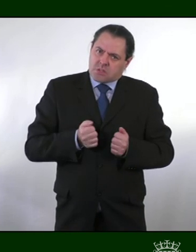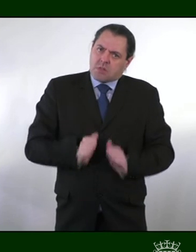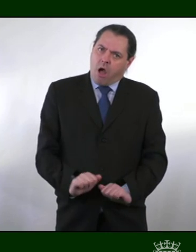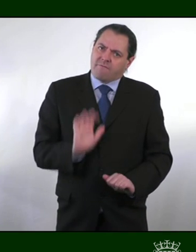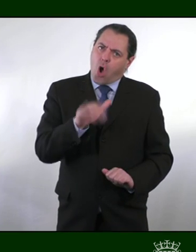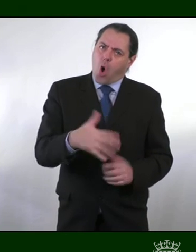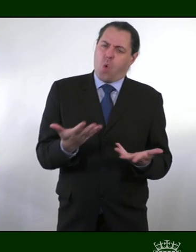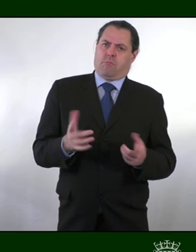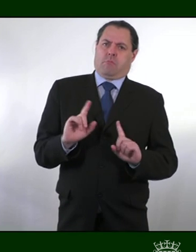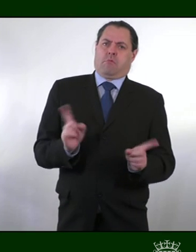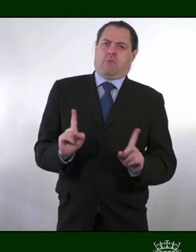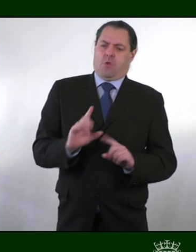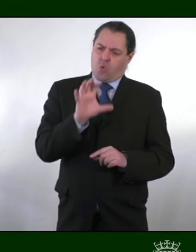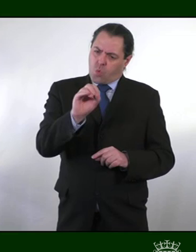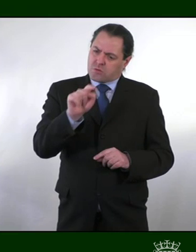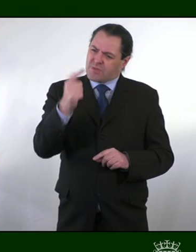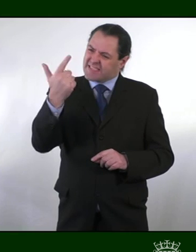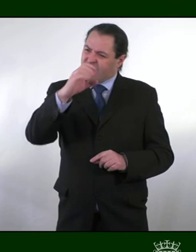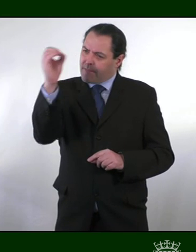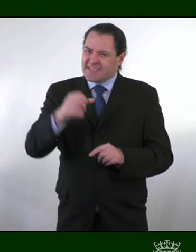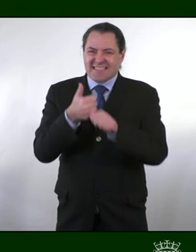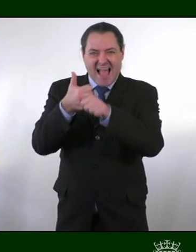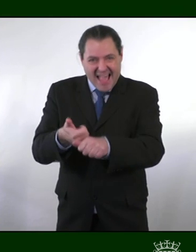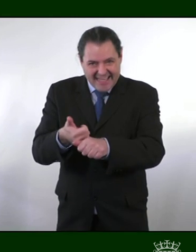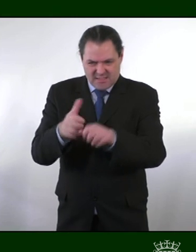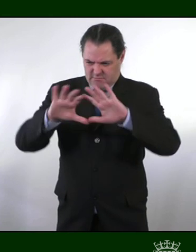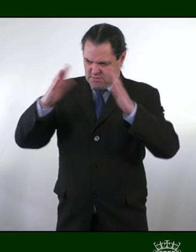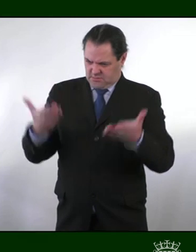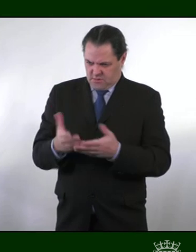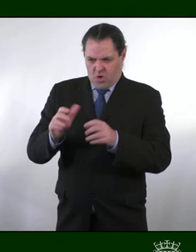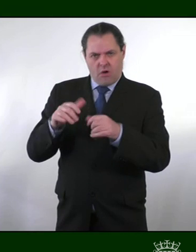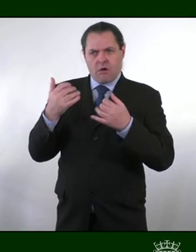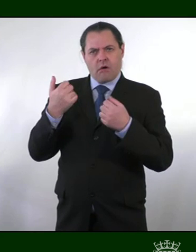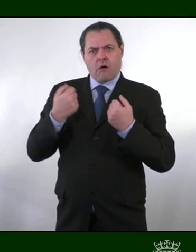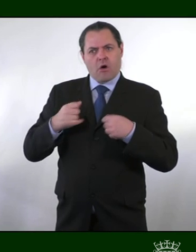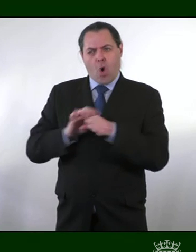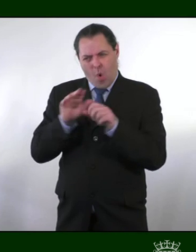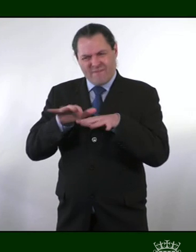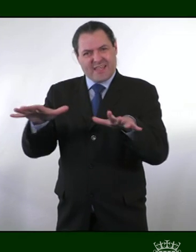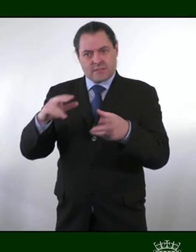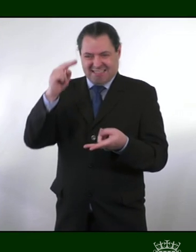Reneging on the 0.7% aid commitment while the world struggles with a covid pandemic is just cruel.